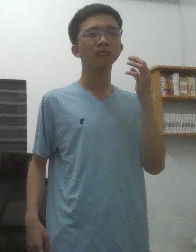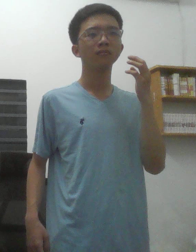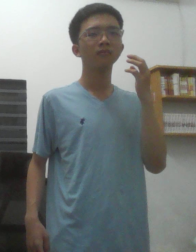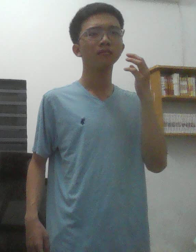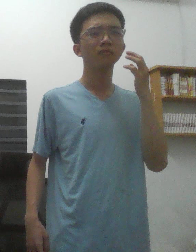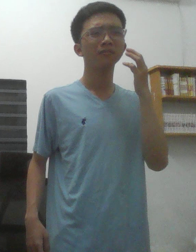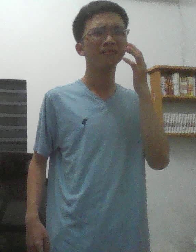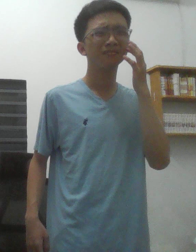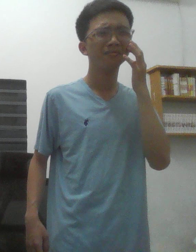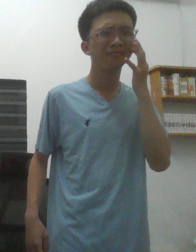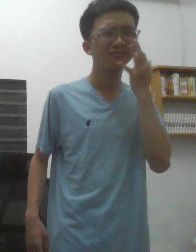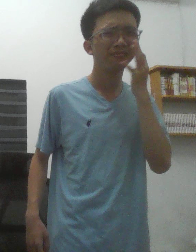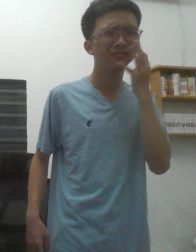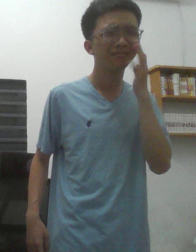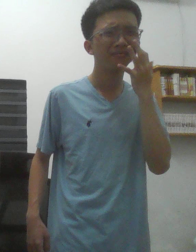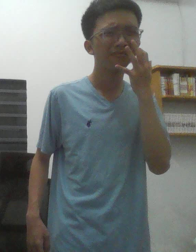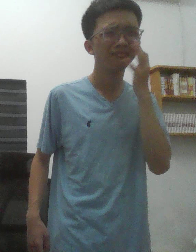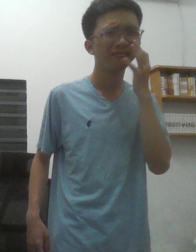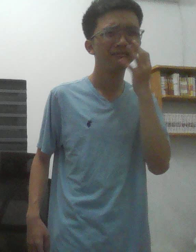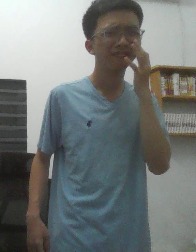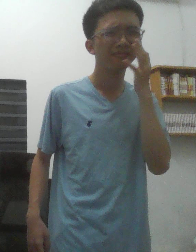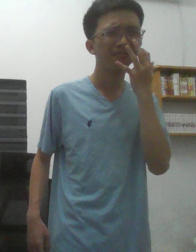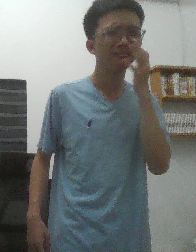kinh tom